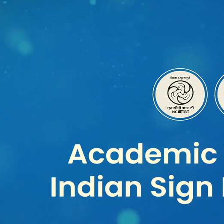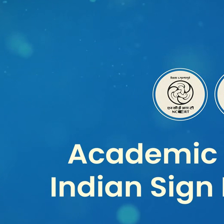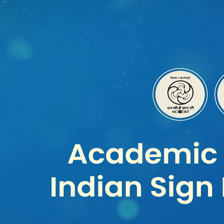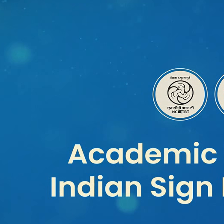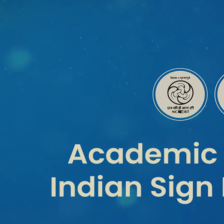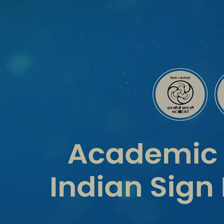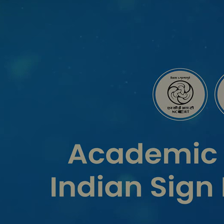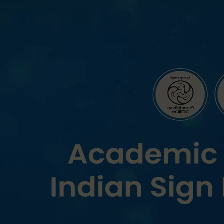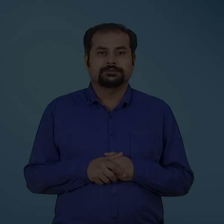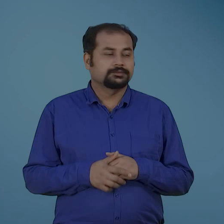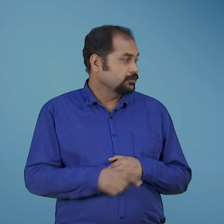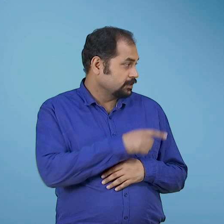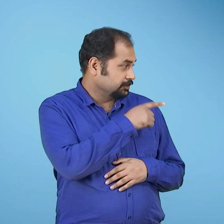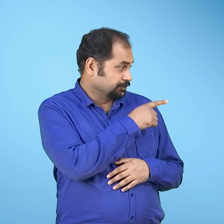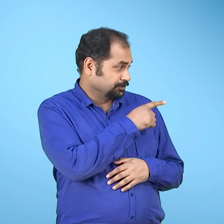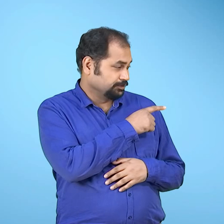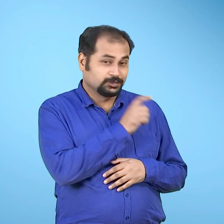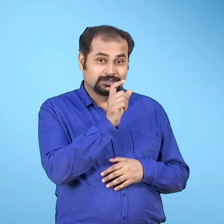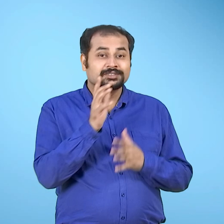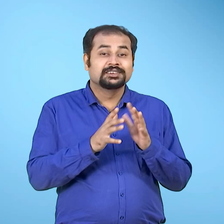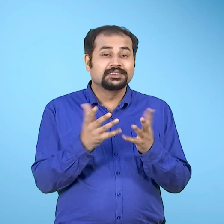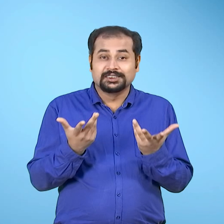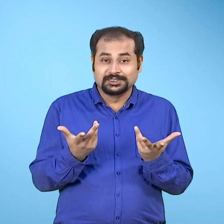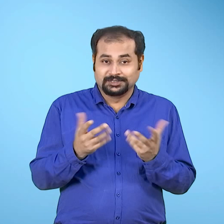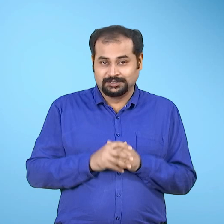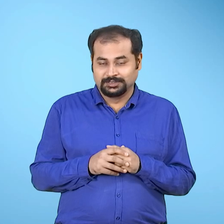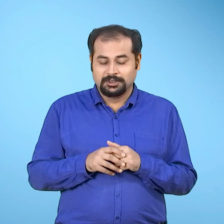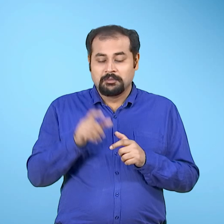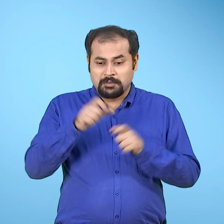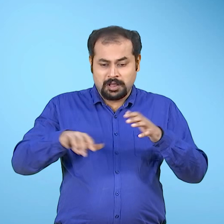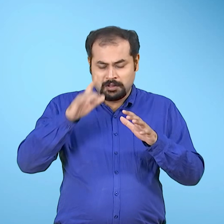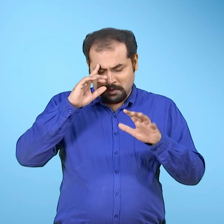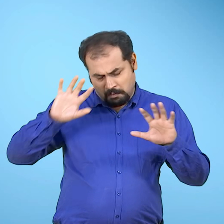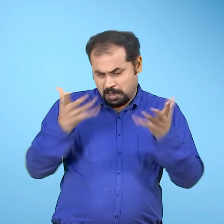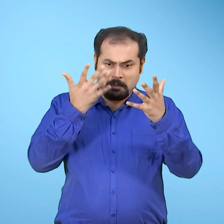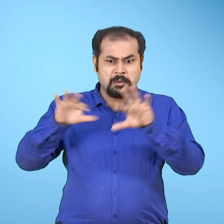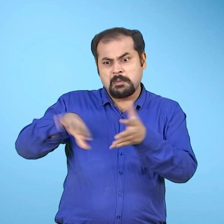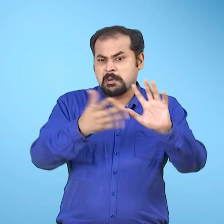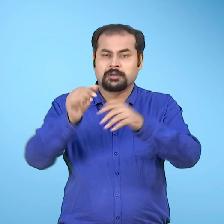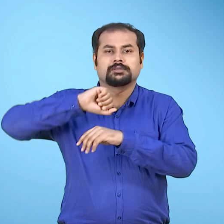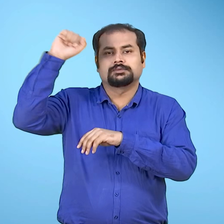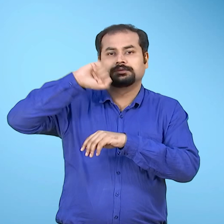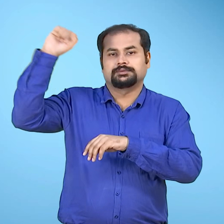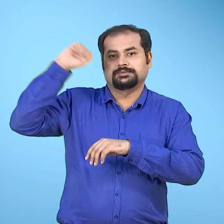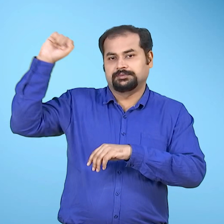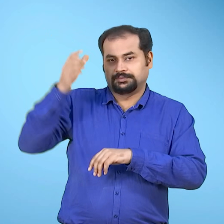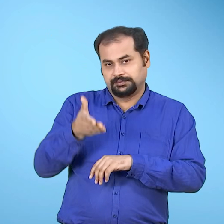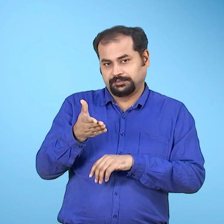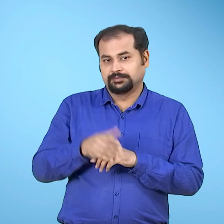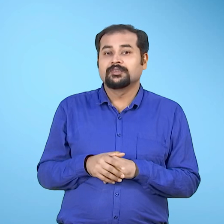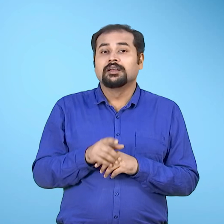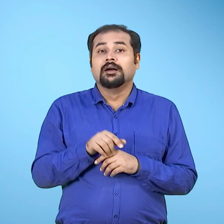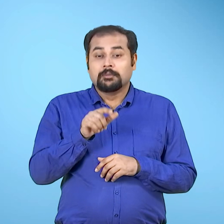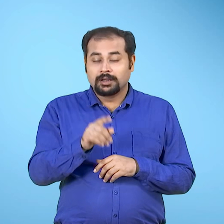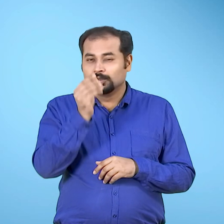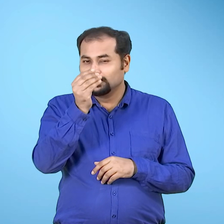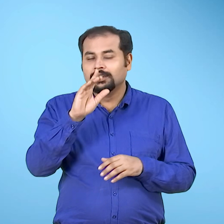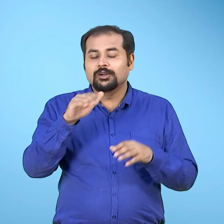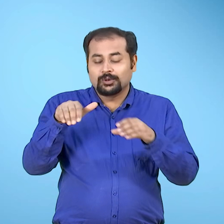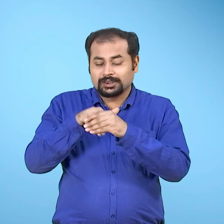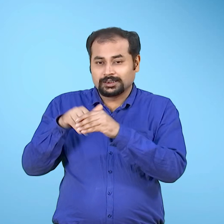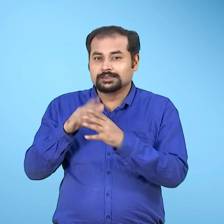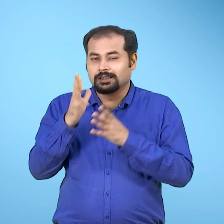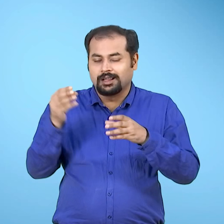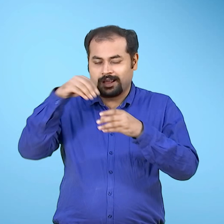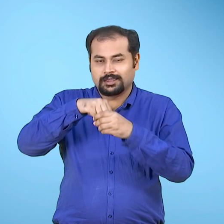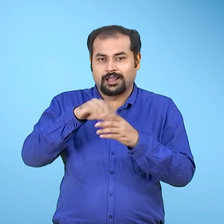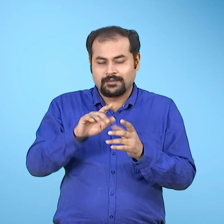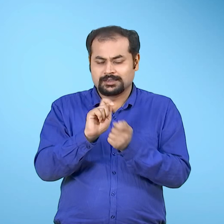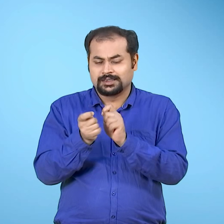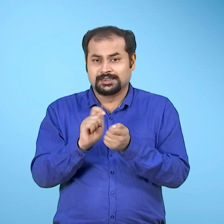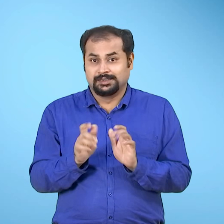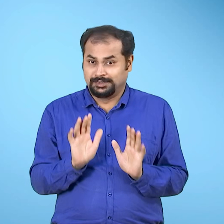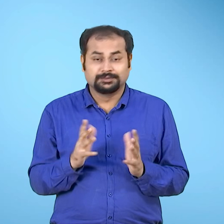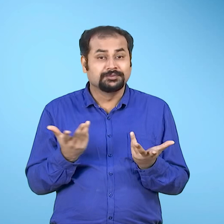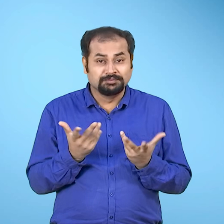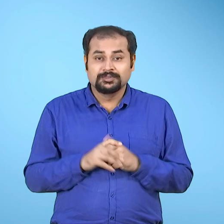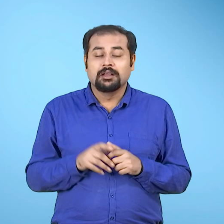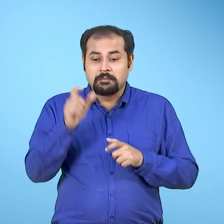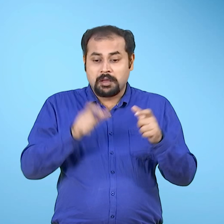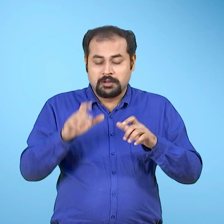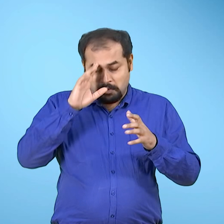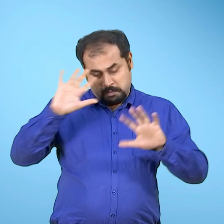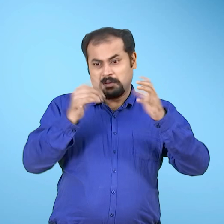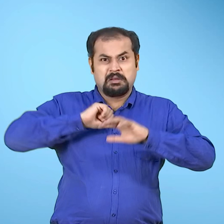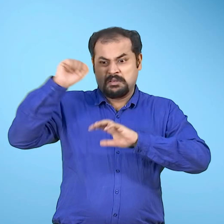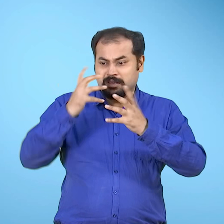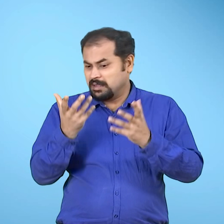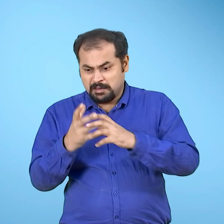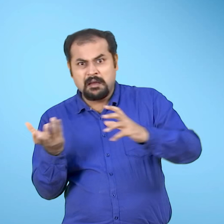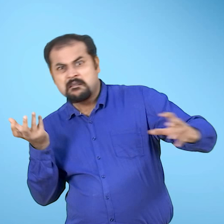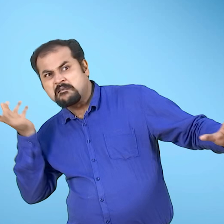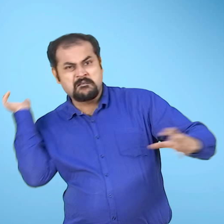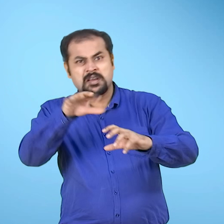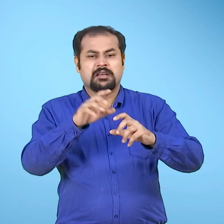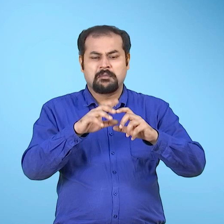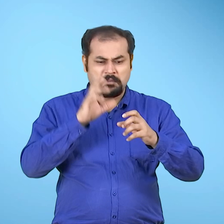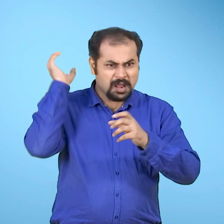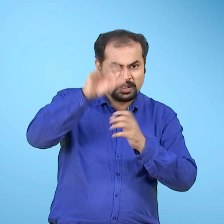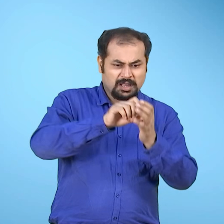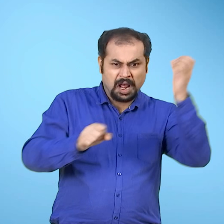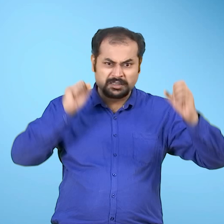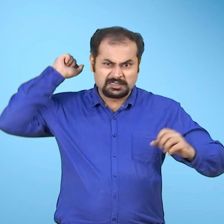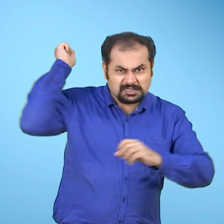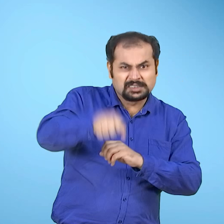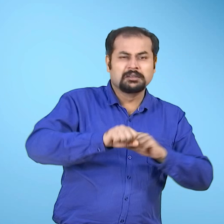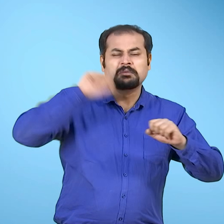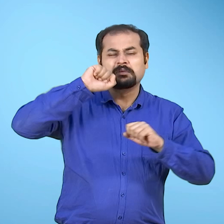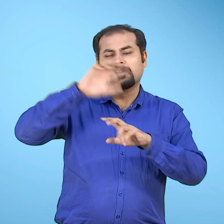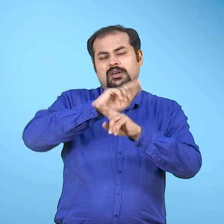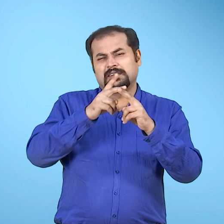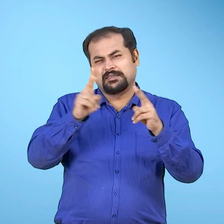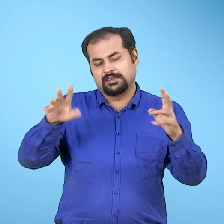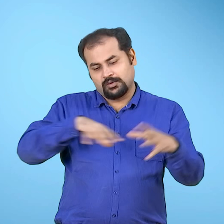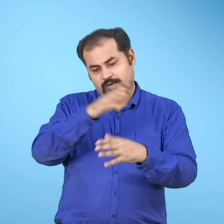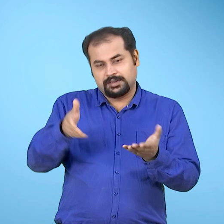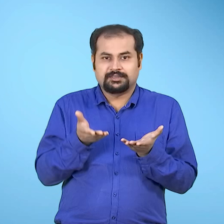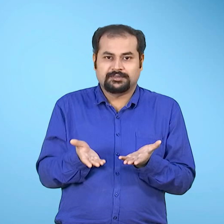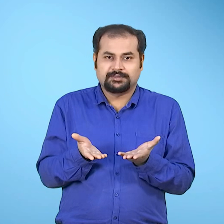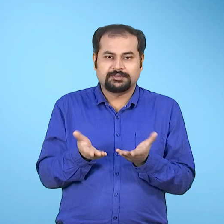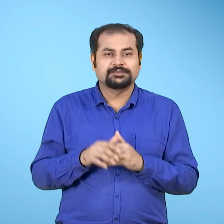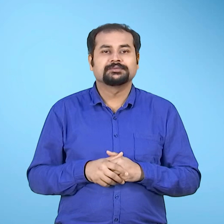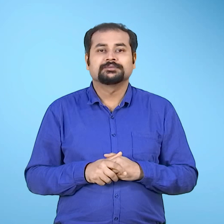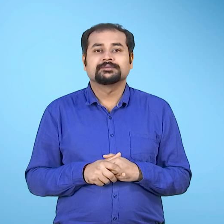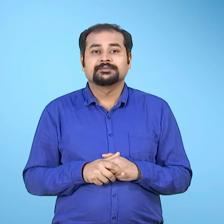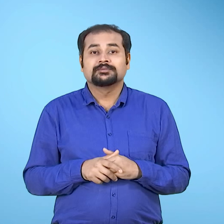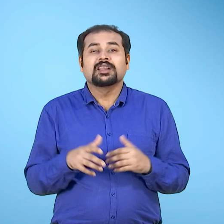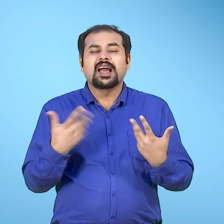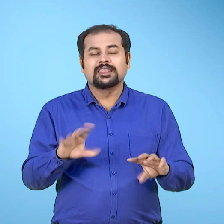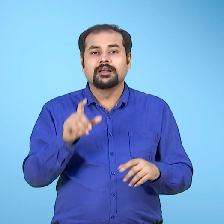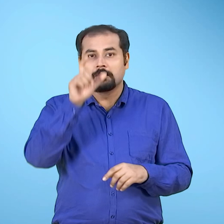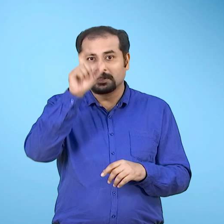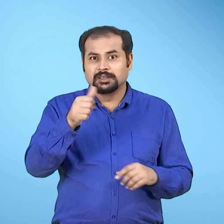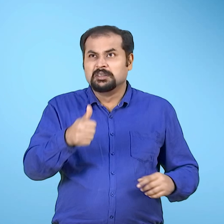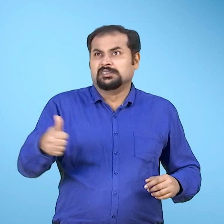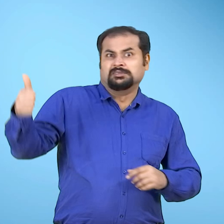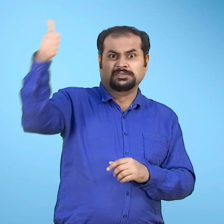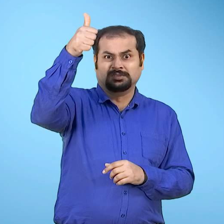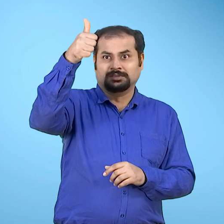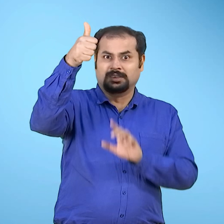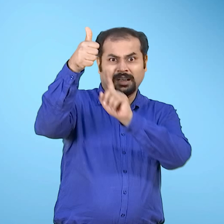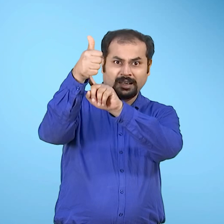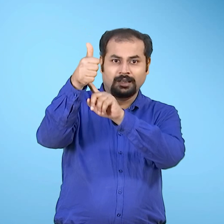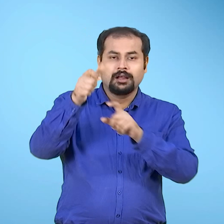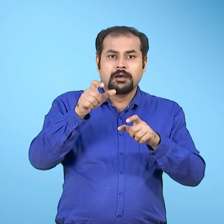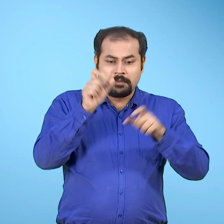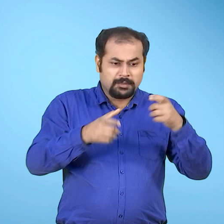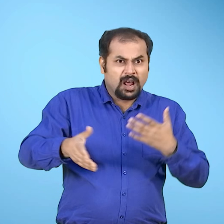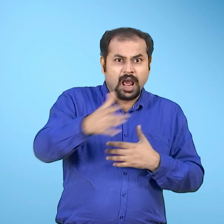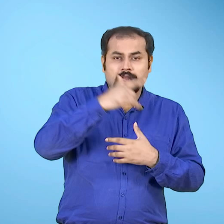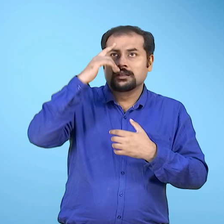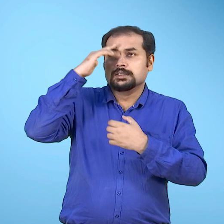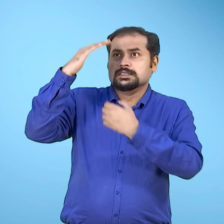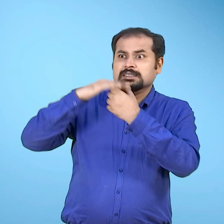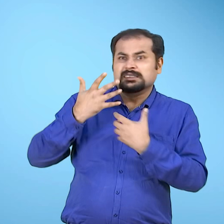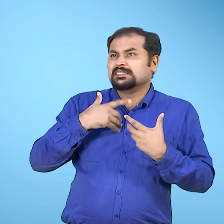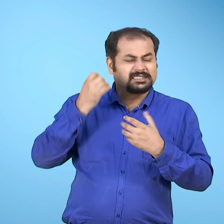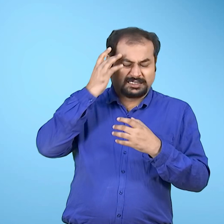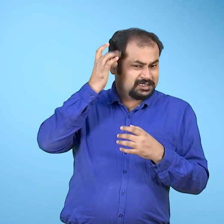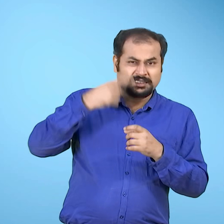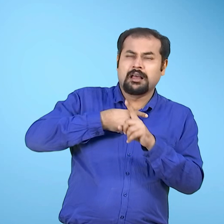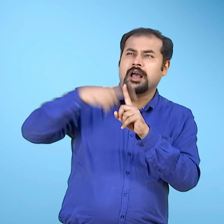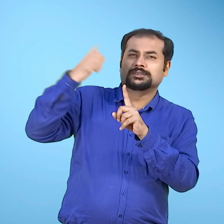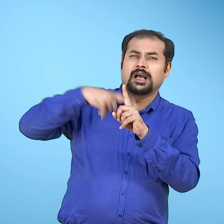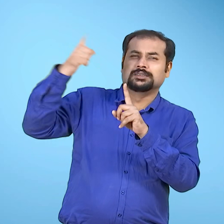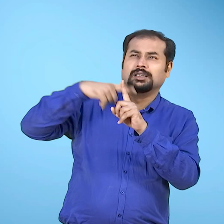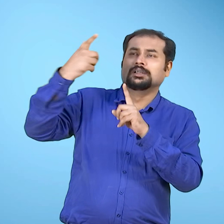Rebellion, Revolt This is the sign for rebellion or revolt. The sign can be modified depending on the context. A rebellion or revolt refers to action taken by